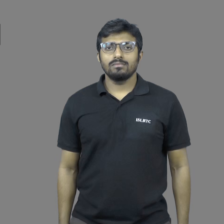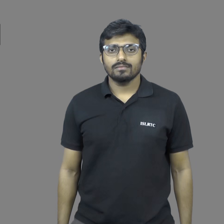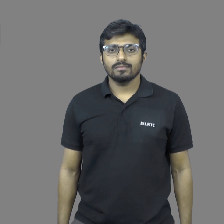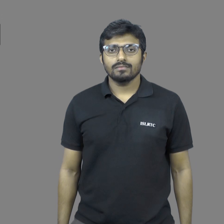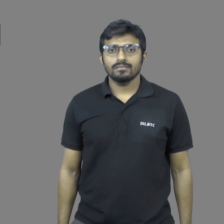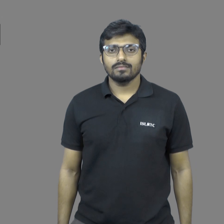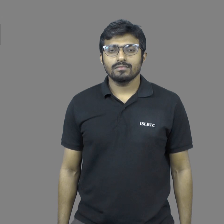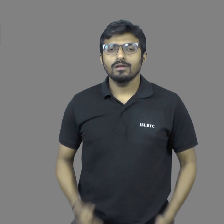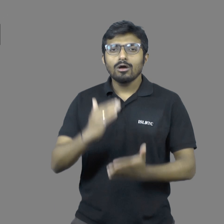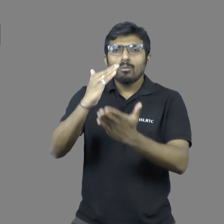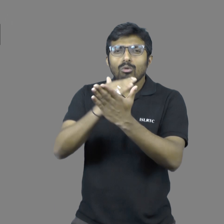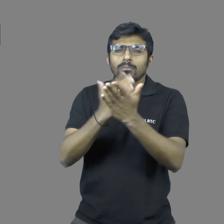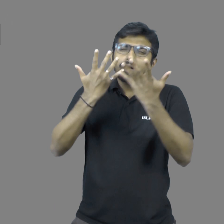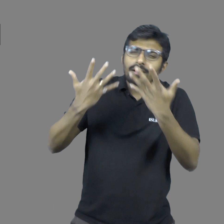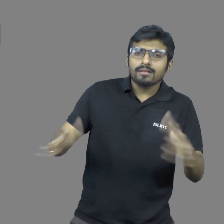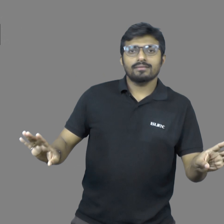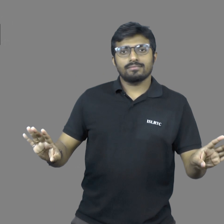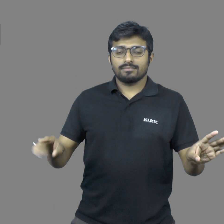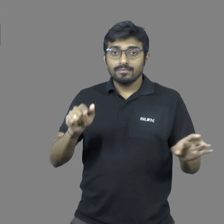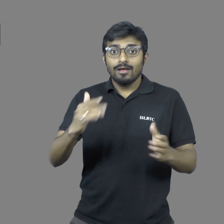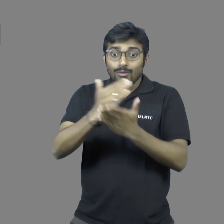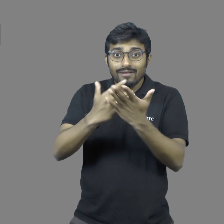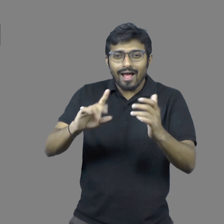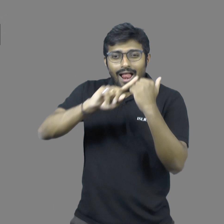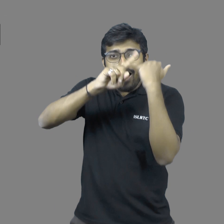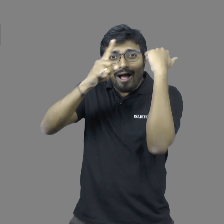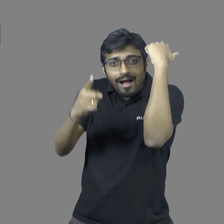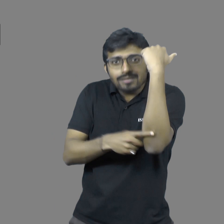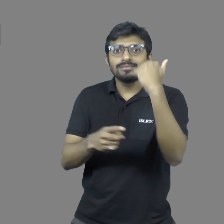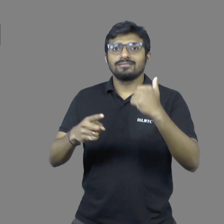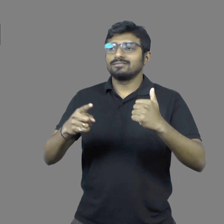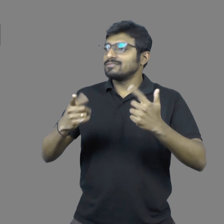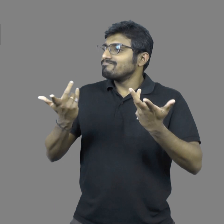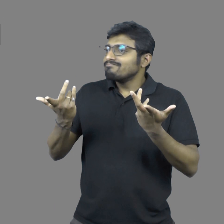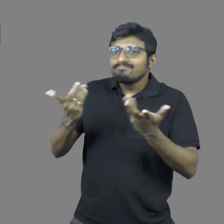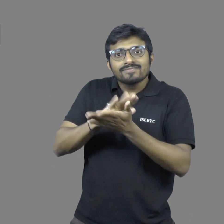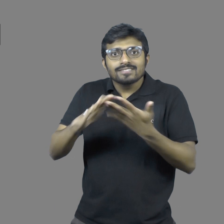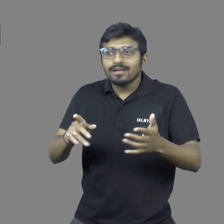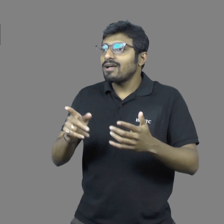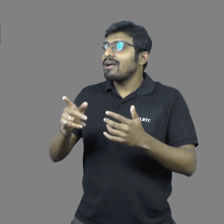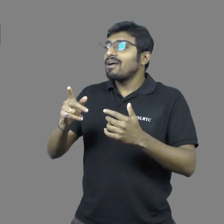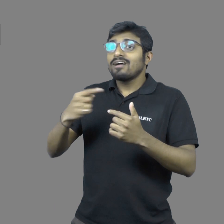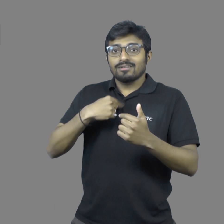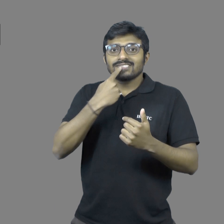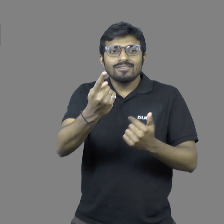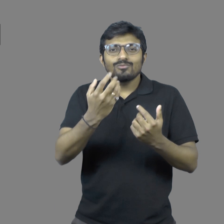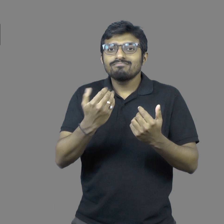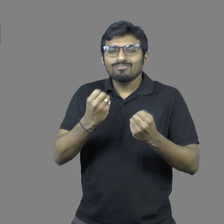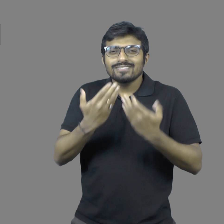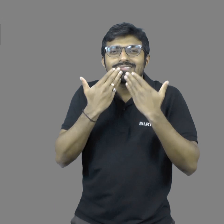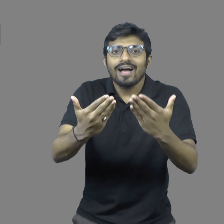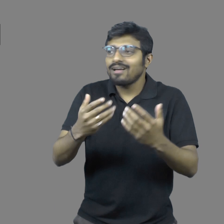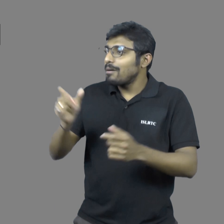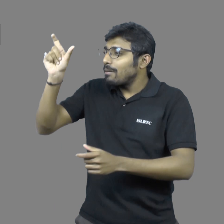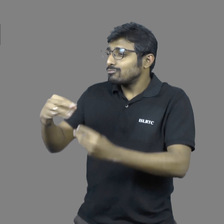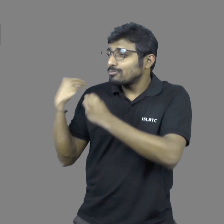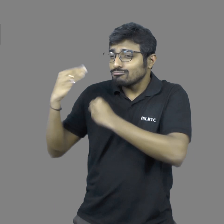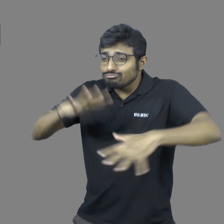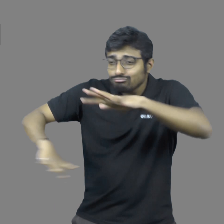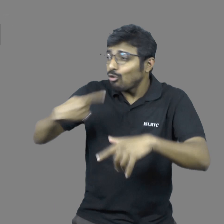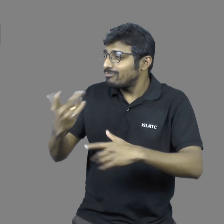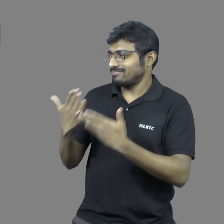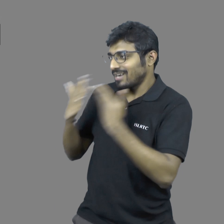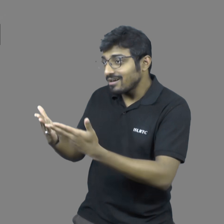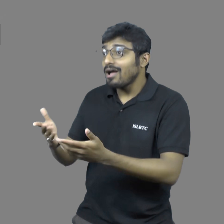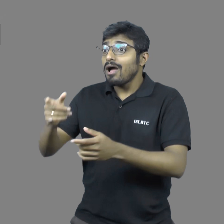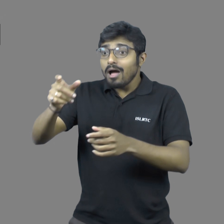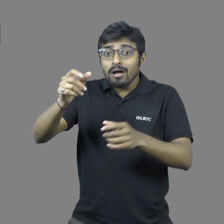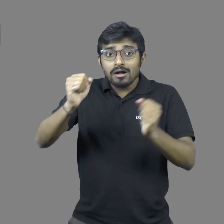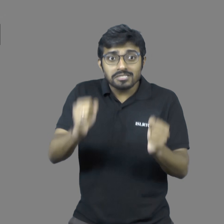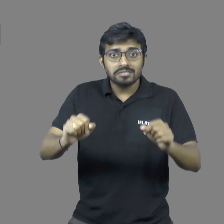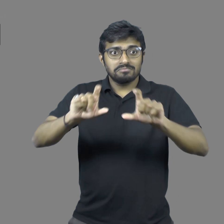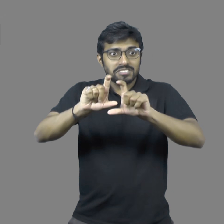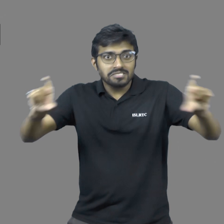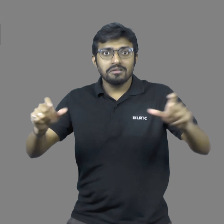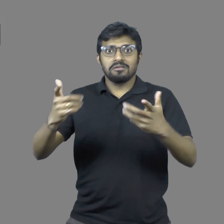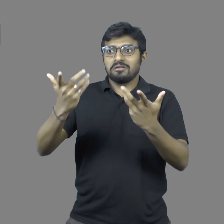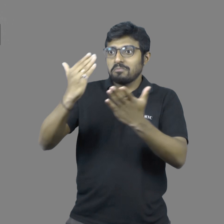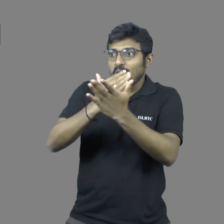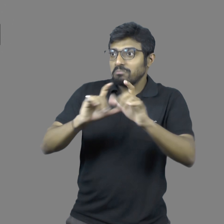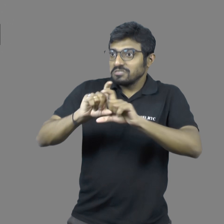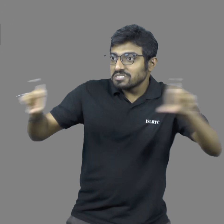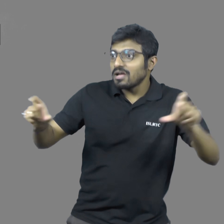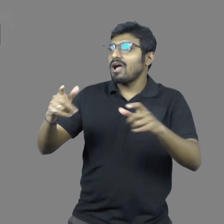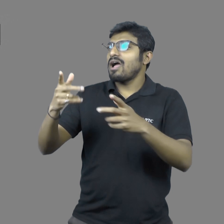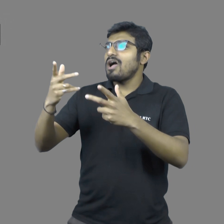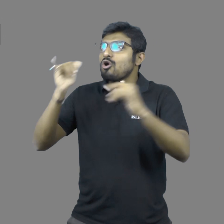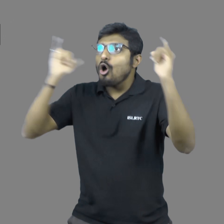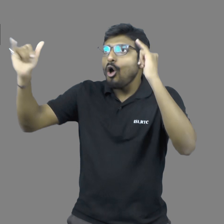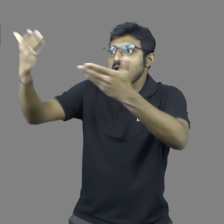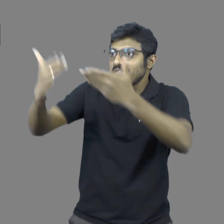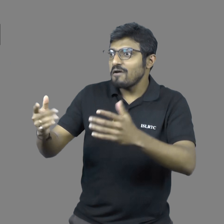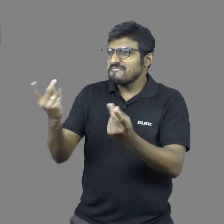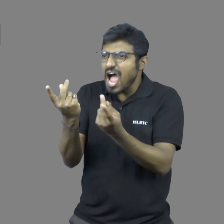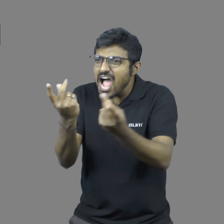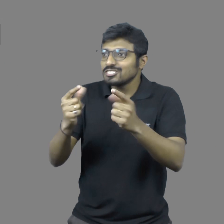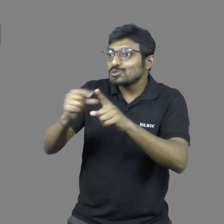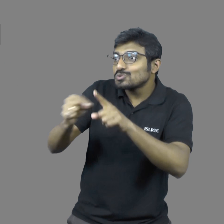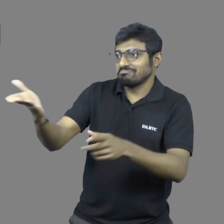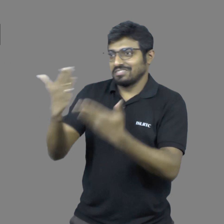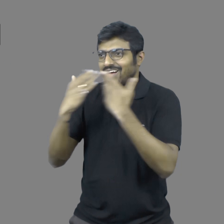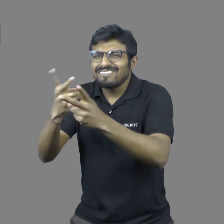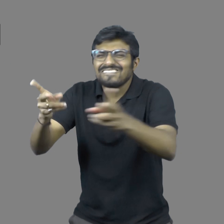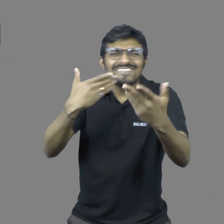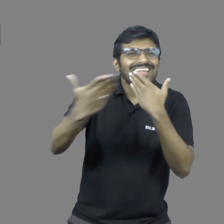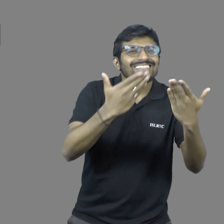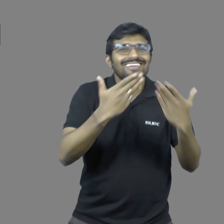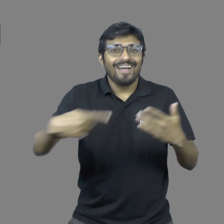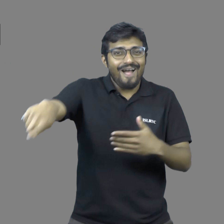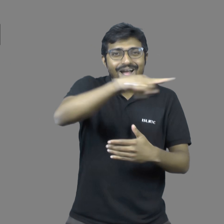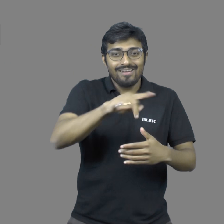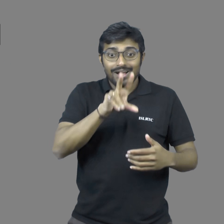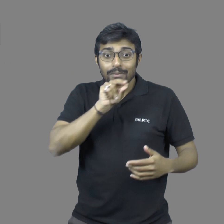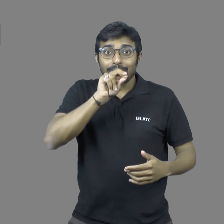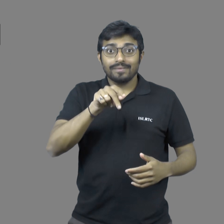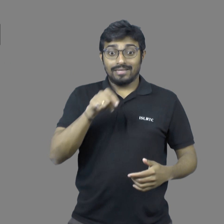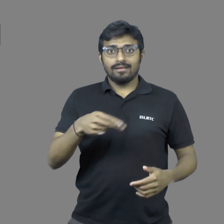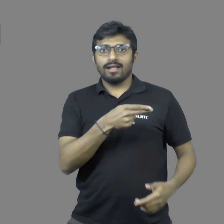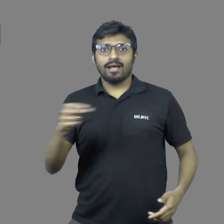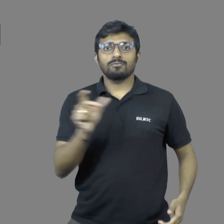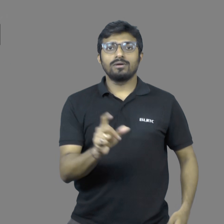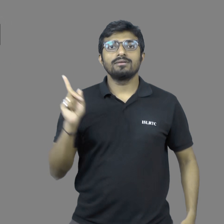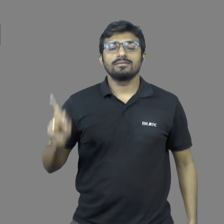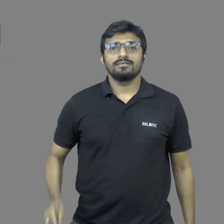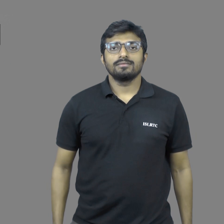Vote of Thanks